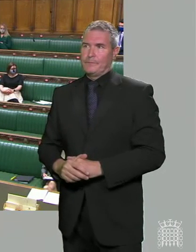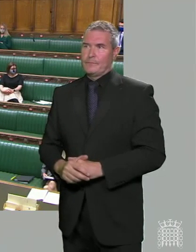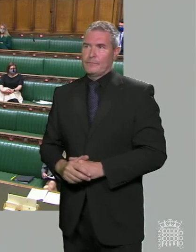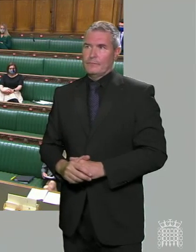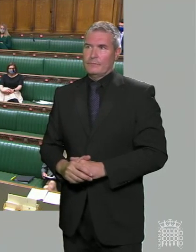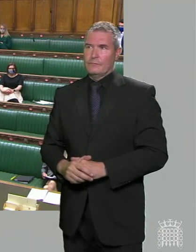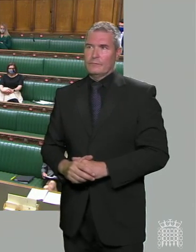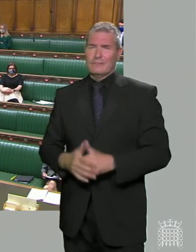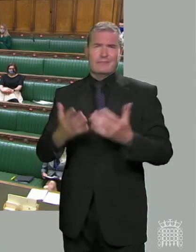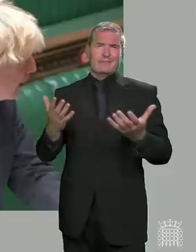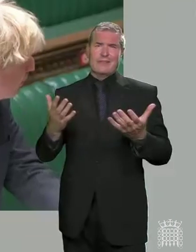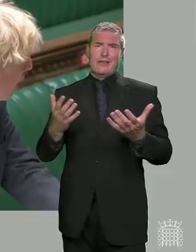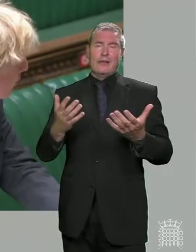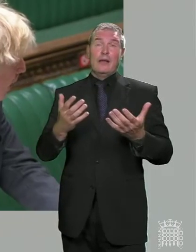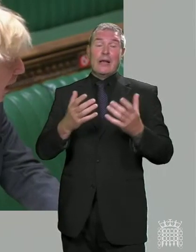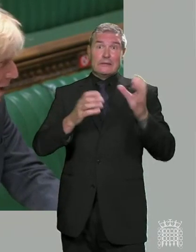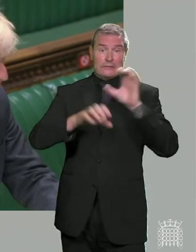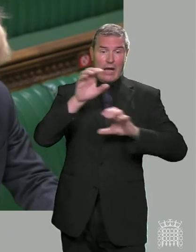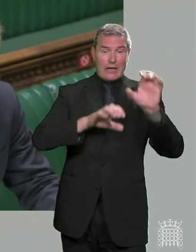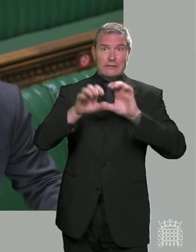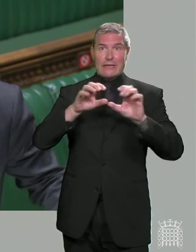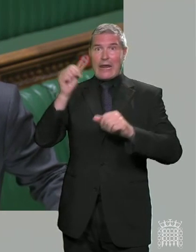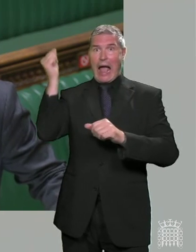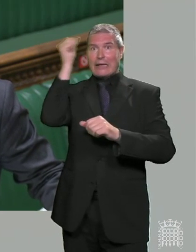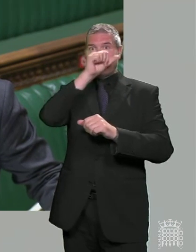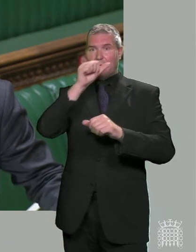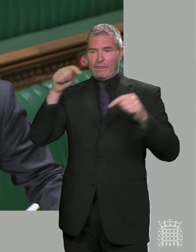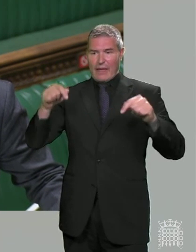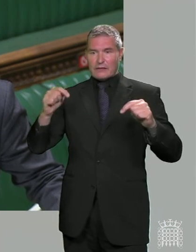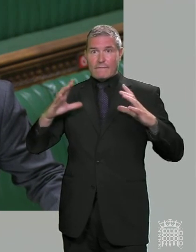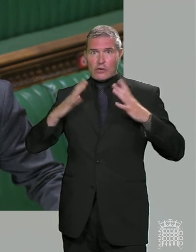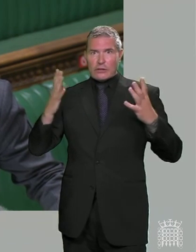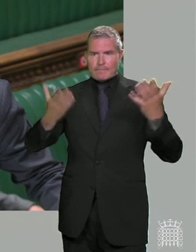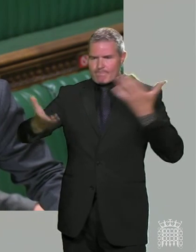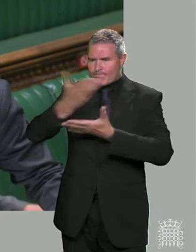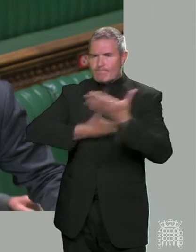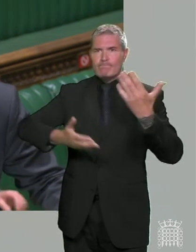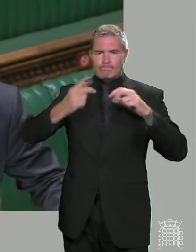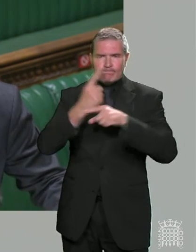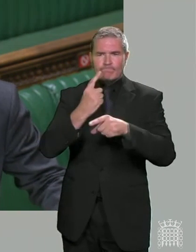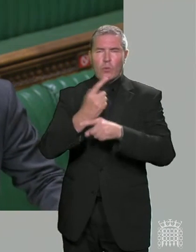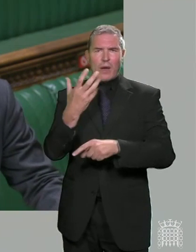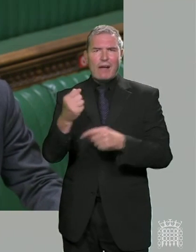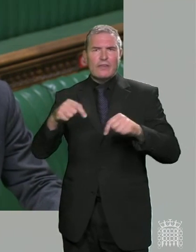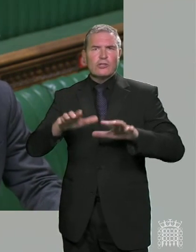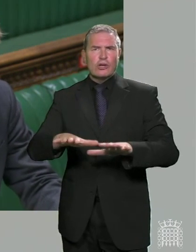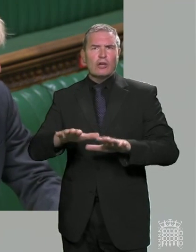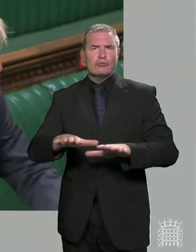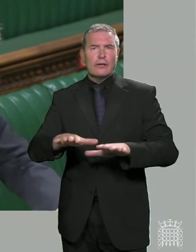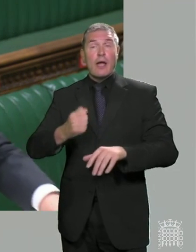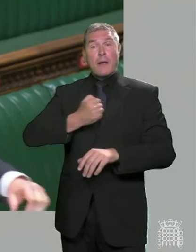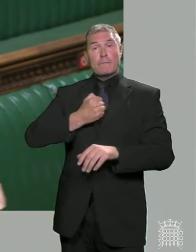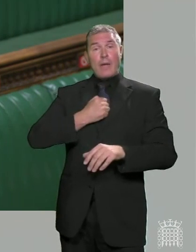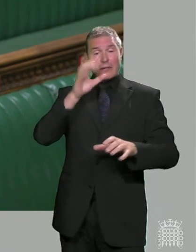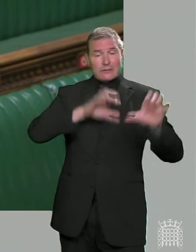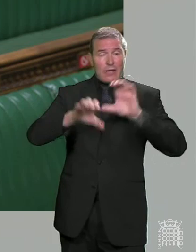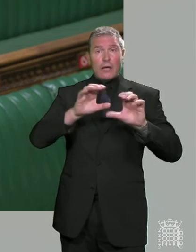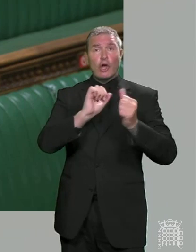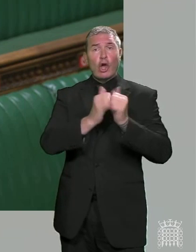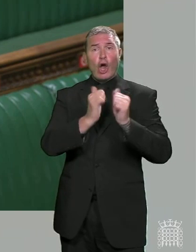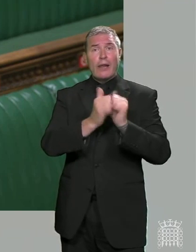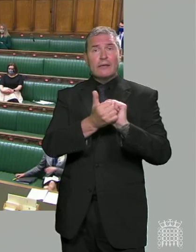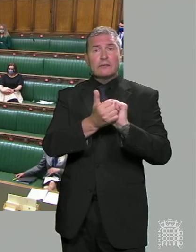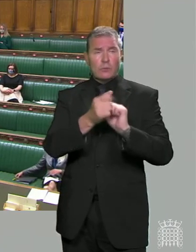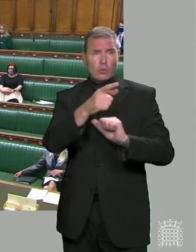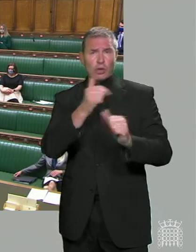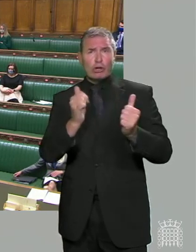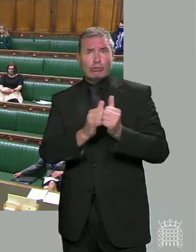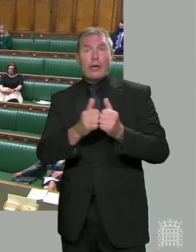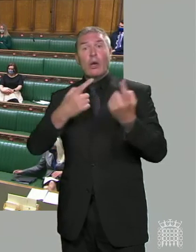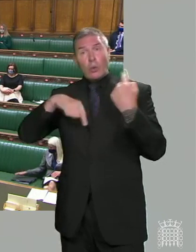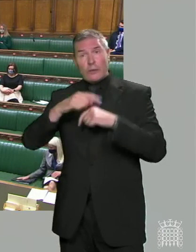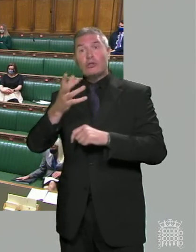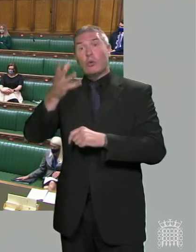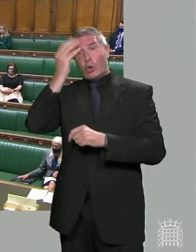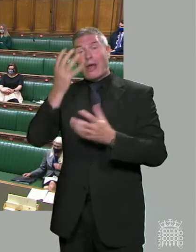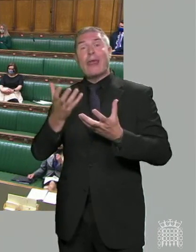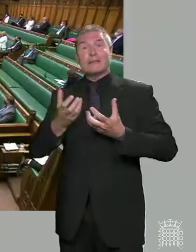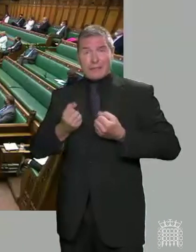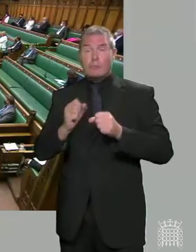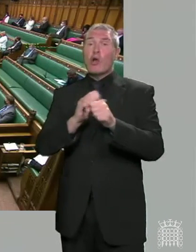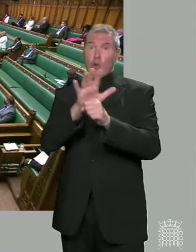Academic and scientific freedom are an invaluable part of our country, and I note that my scientific colleagues would echo my sentiment that we need to learn to live with covid.